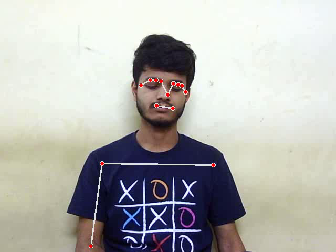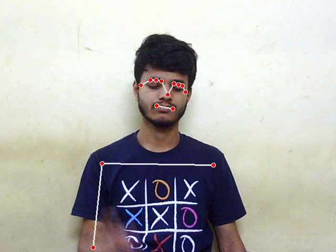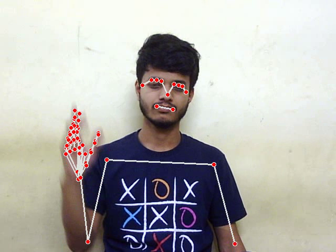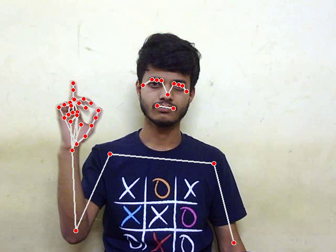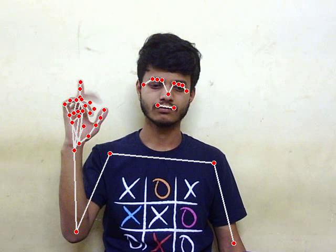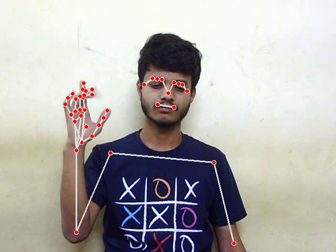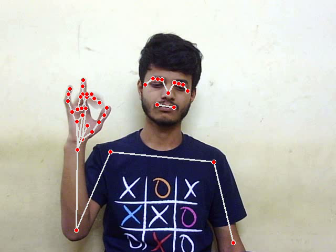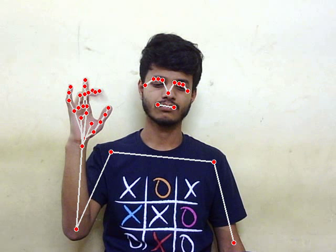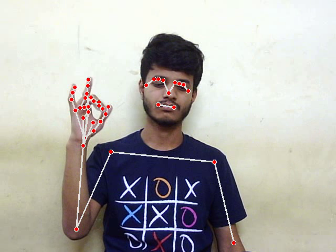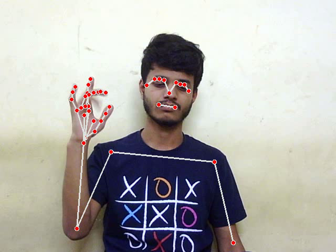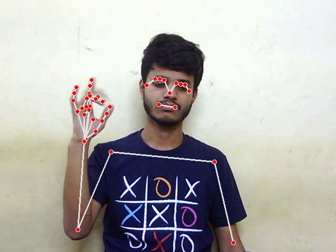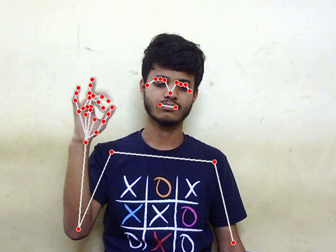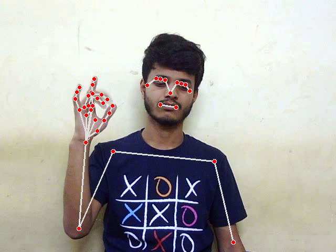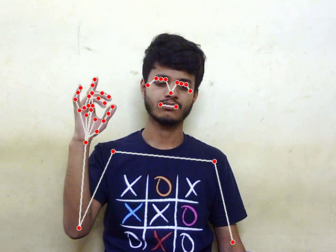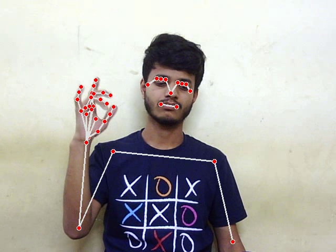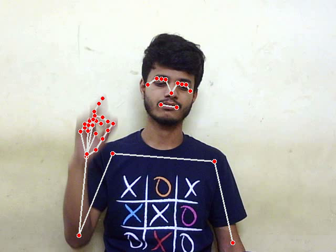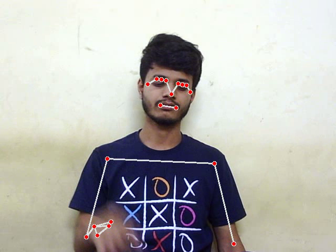why